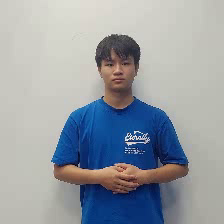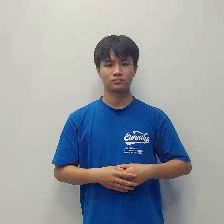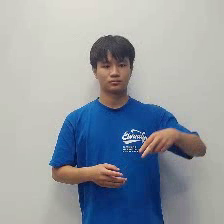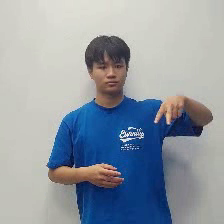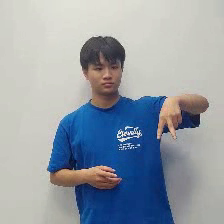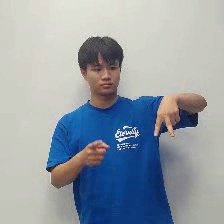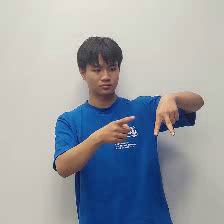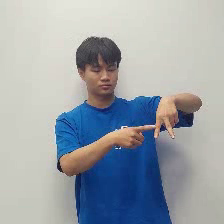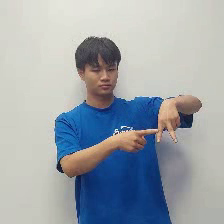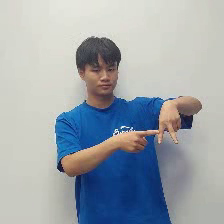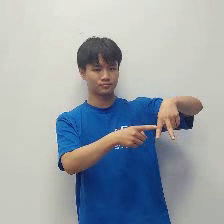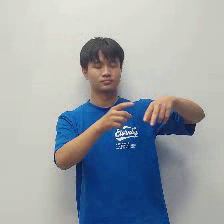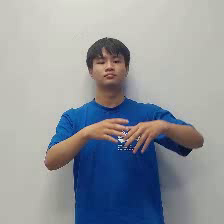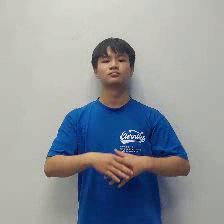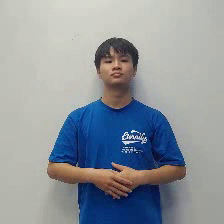Chân